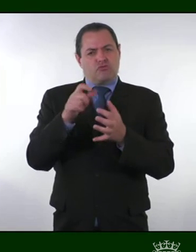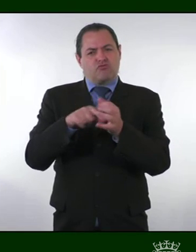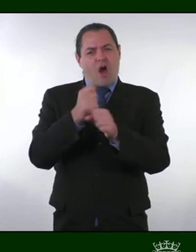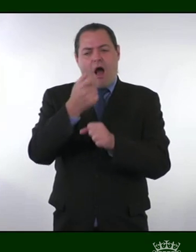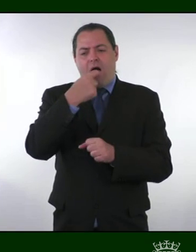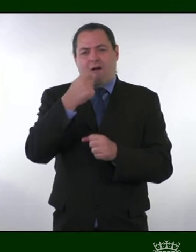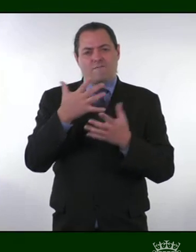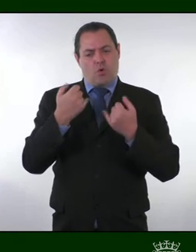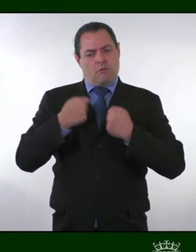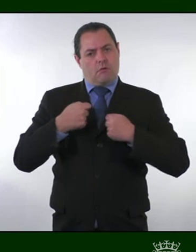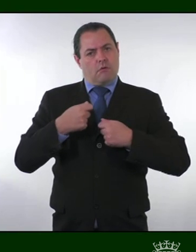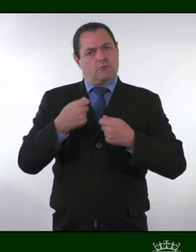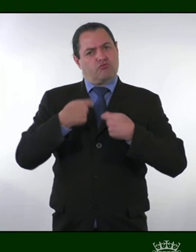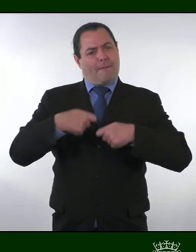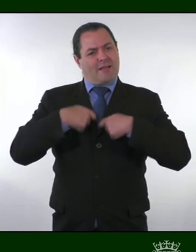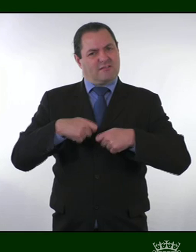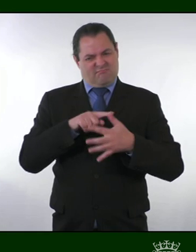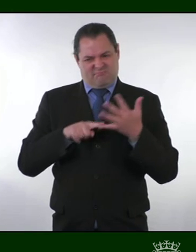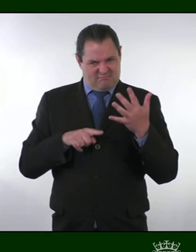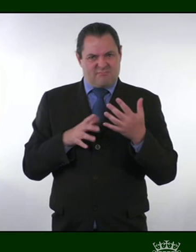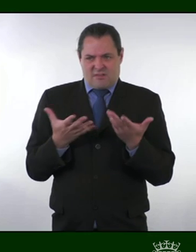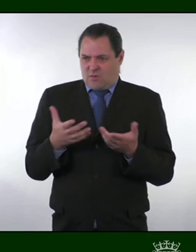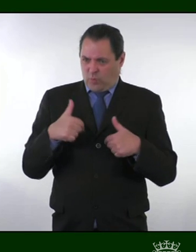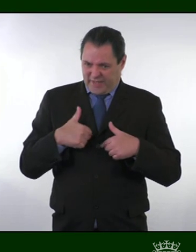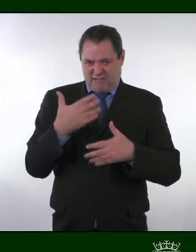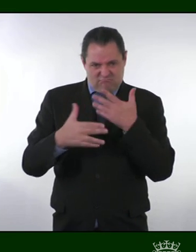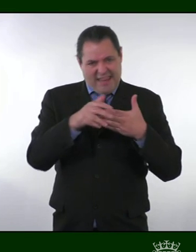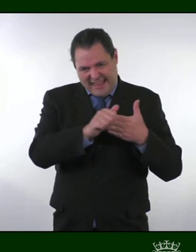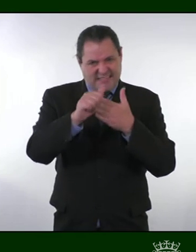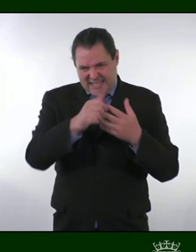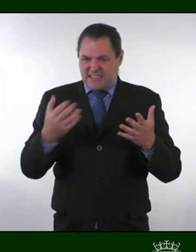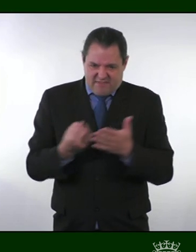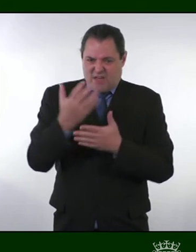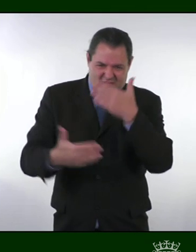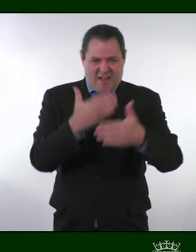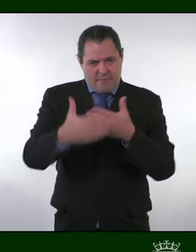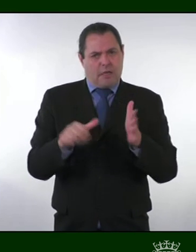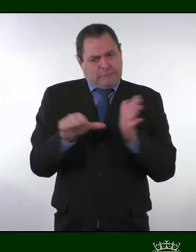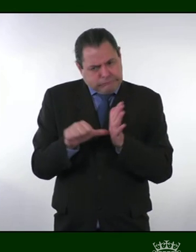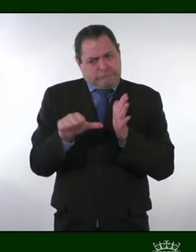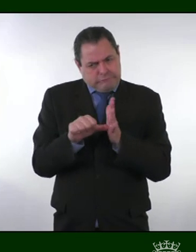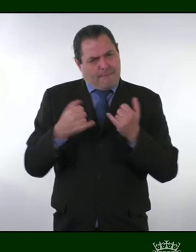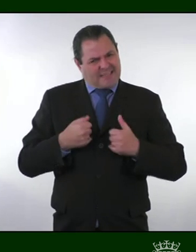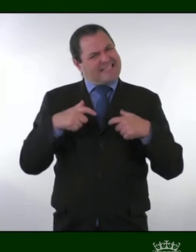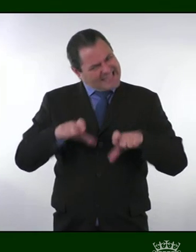Not only that, but we are taking this country forward, despite the extreme difficulties we face.